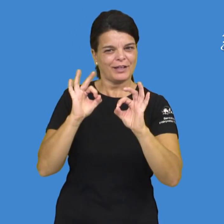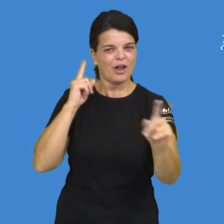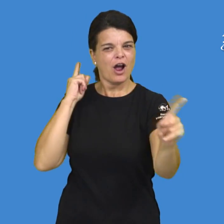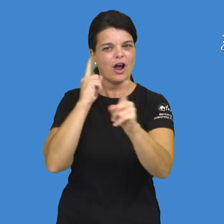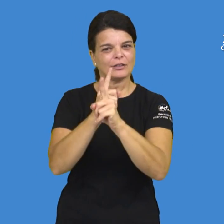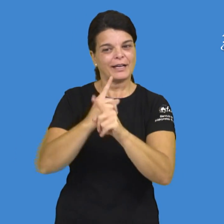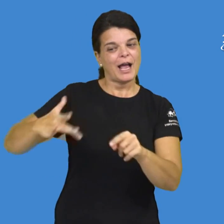contra